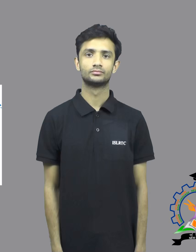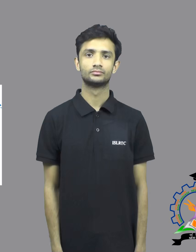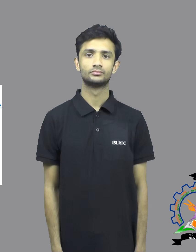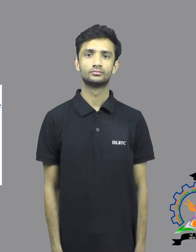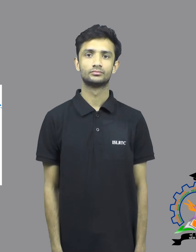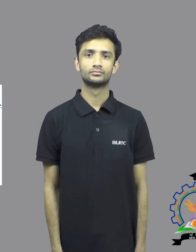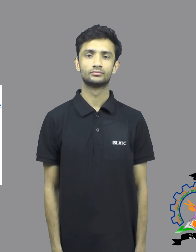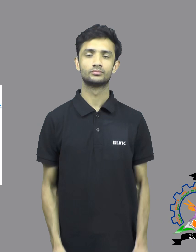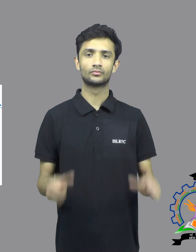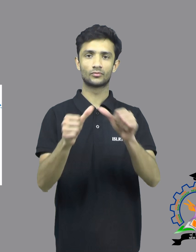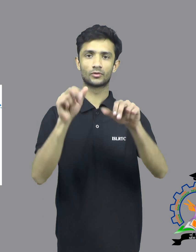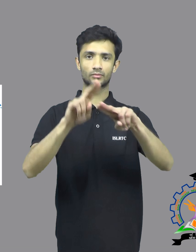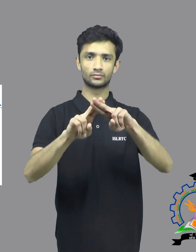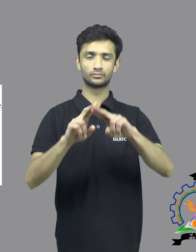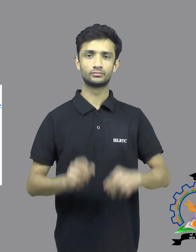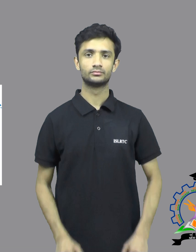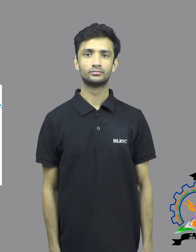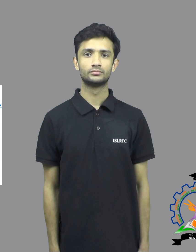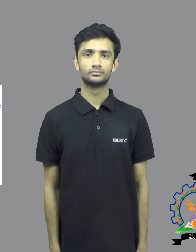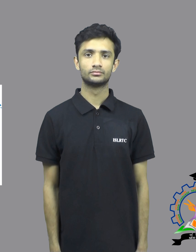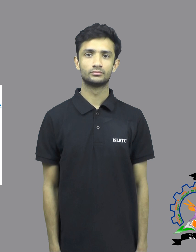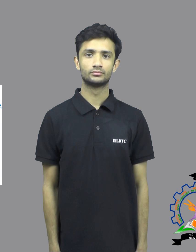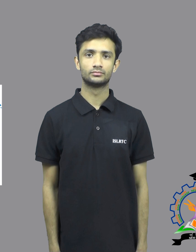Afghanistan